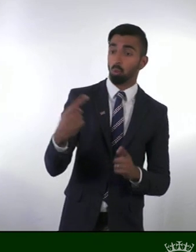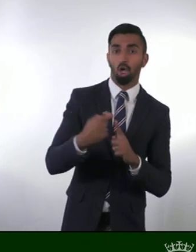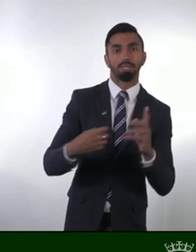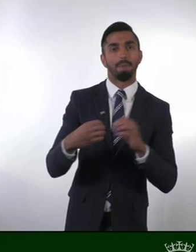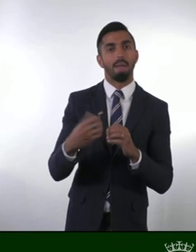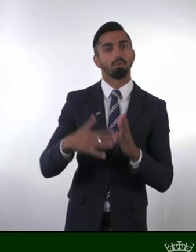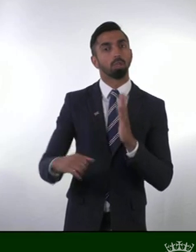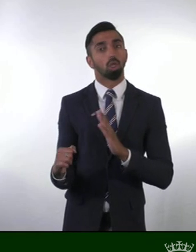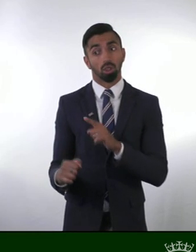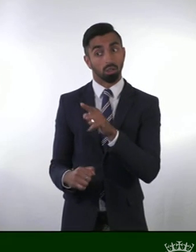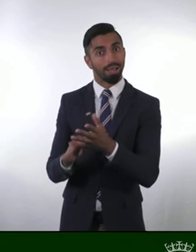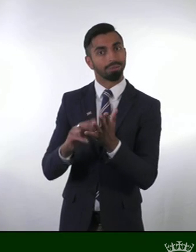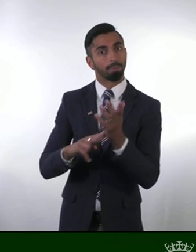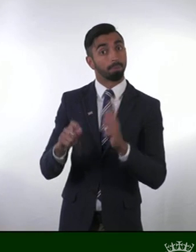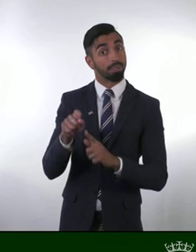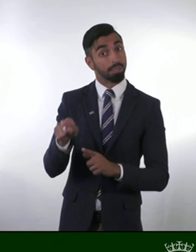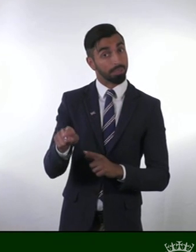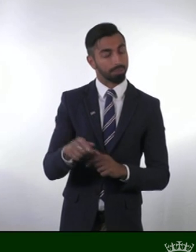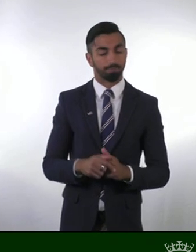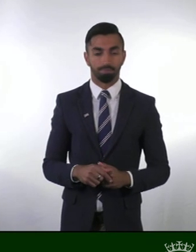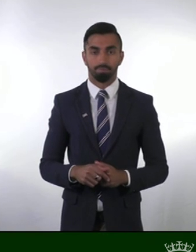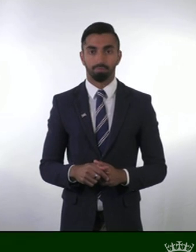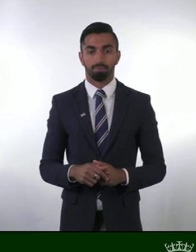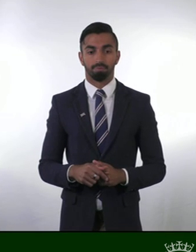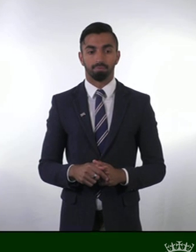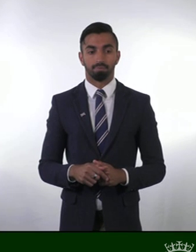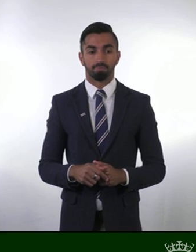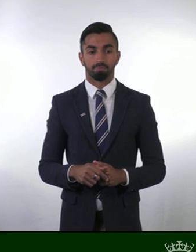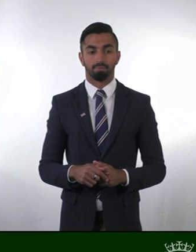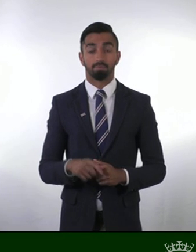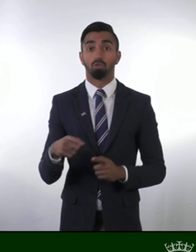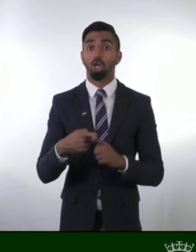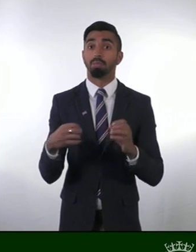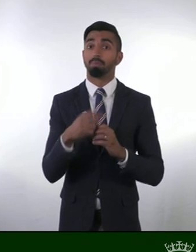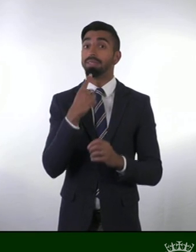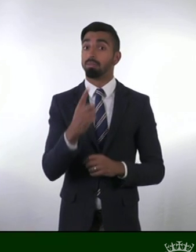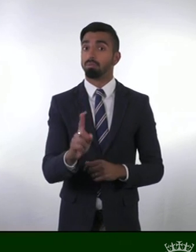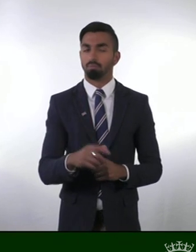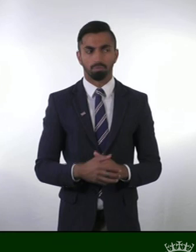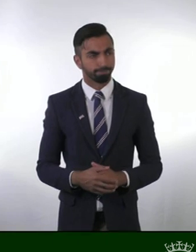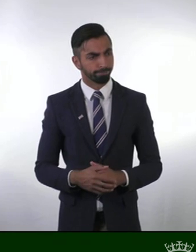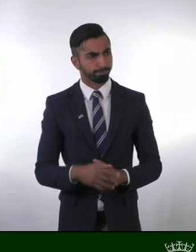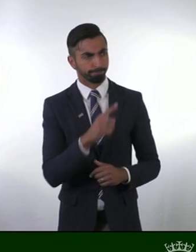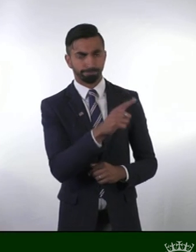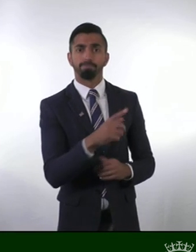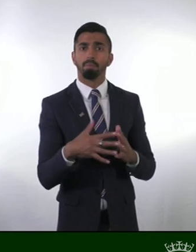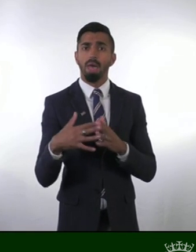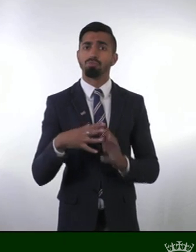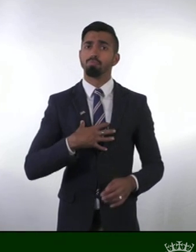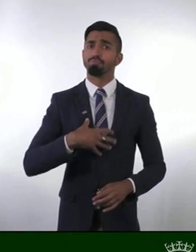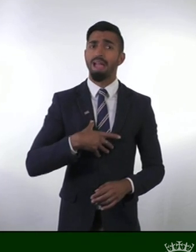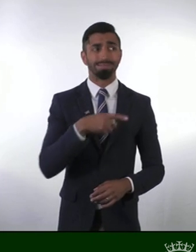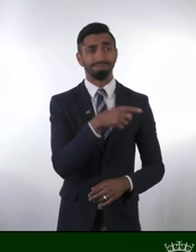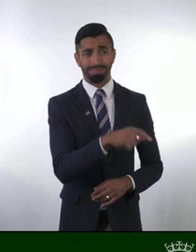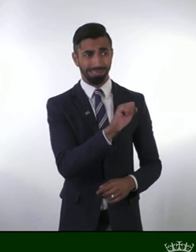The response from the US President to the death of George Floyd and the Black Lives Matter movement has been horrendous.